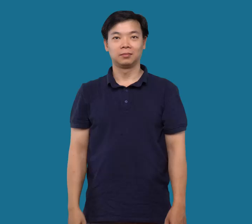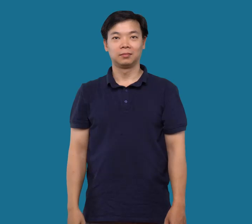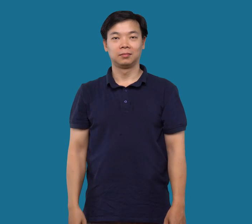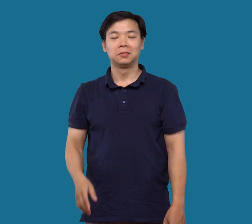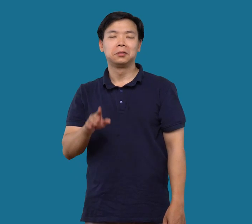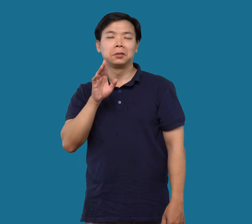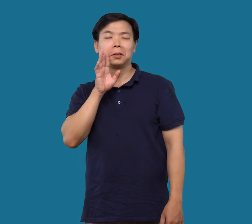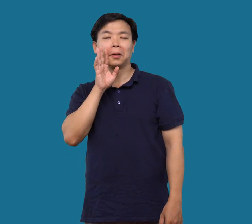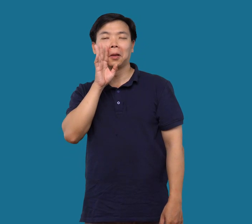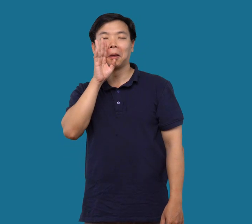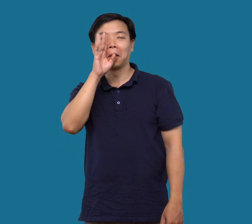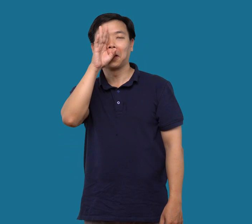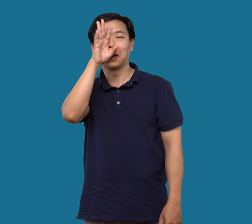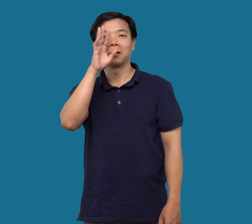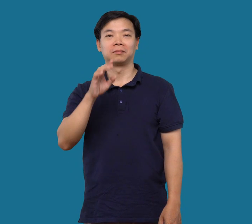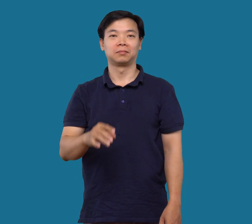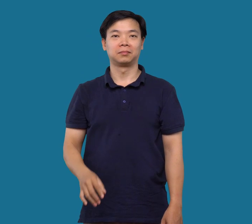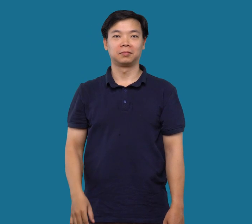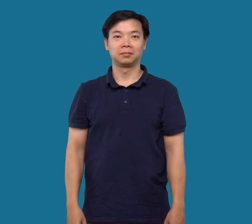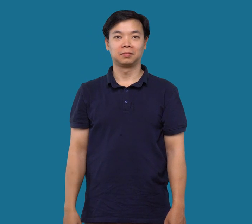tha thứ